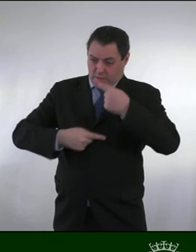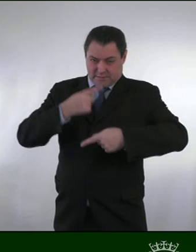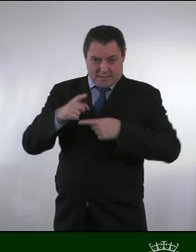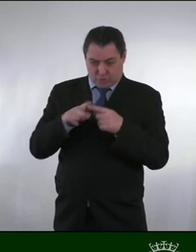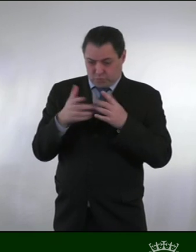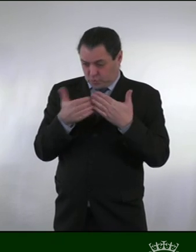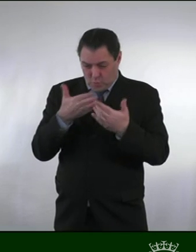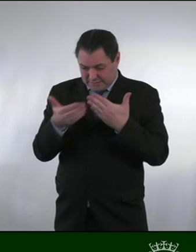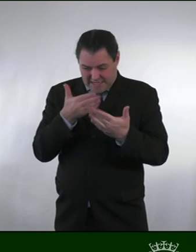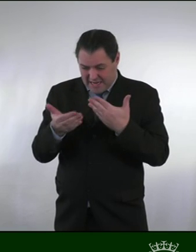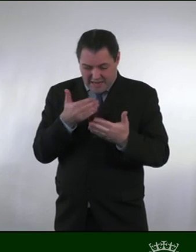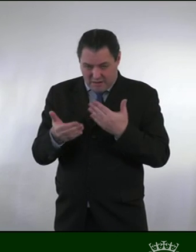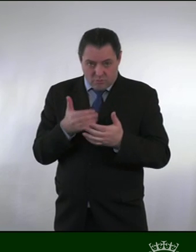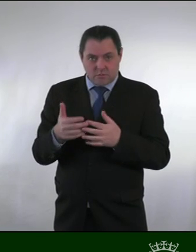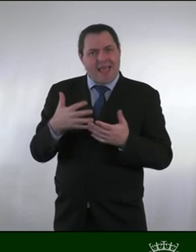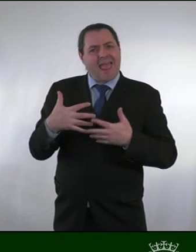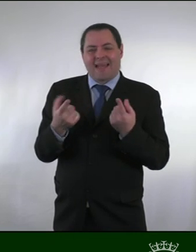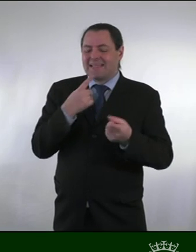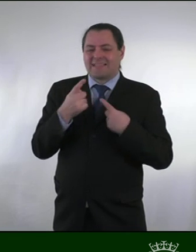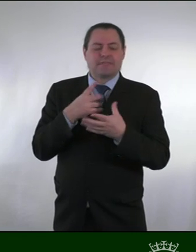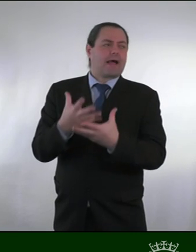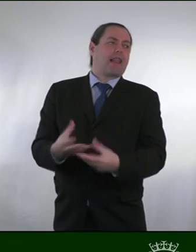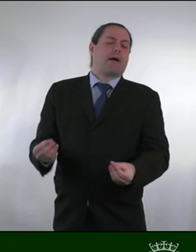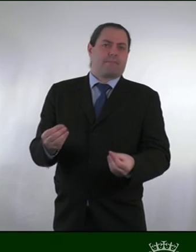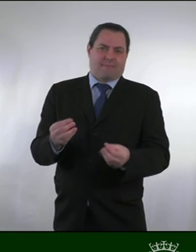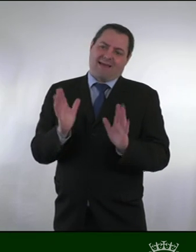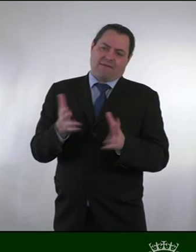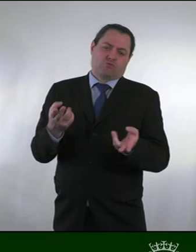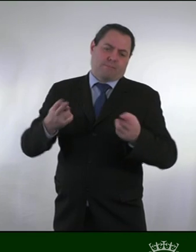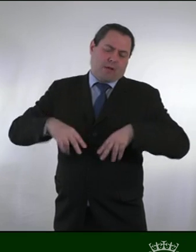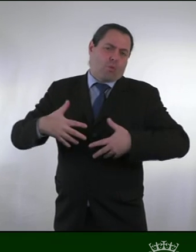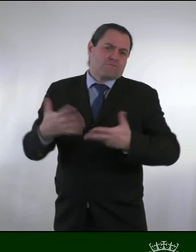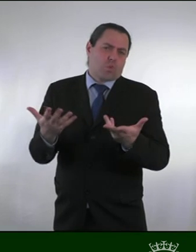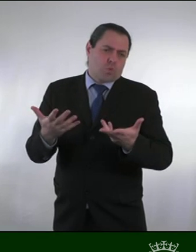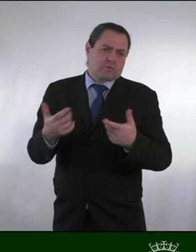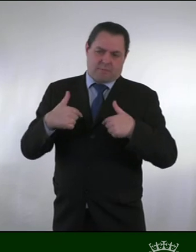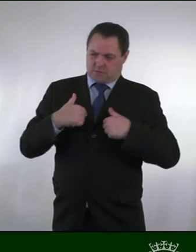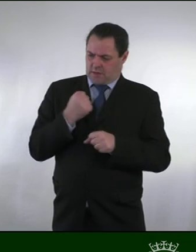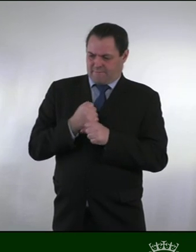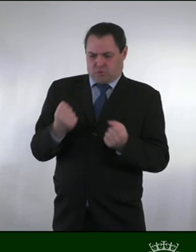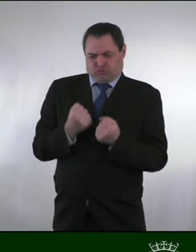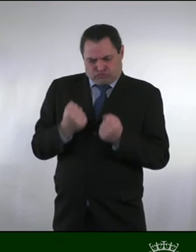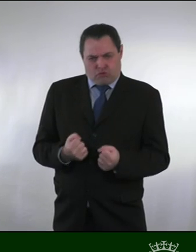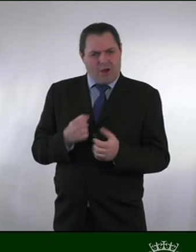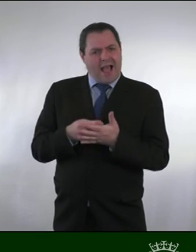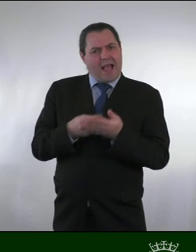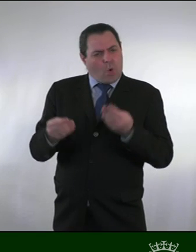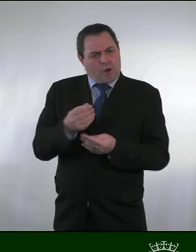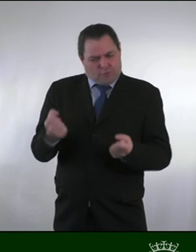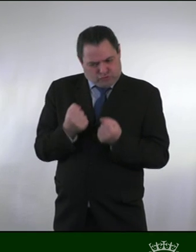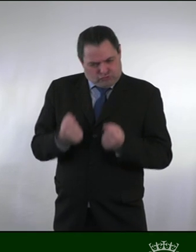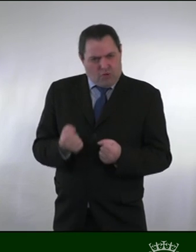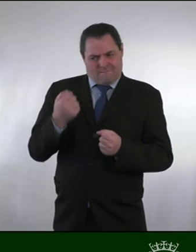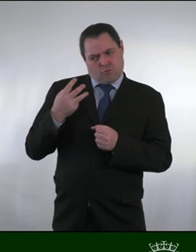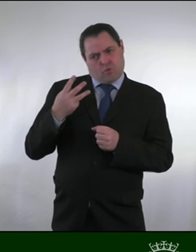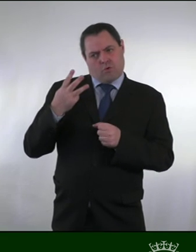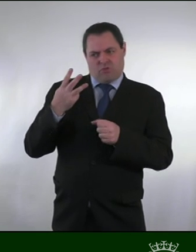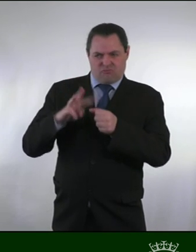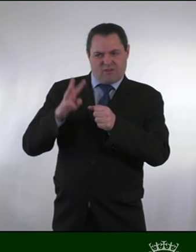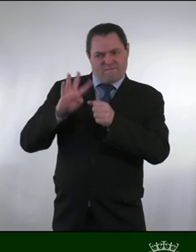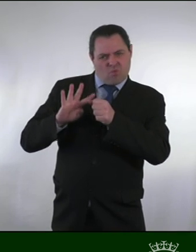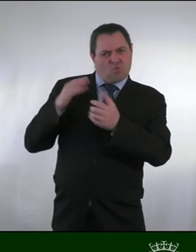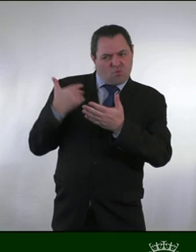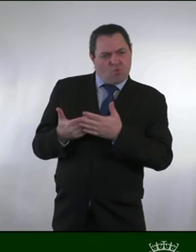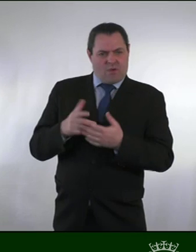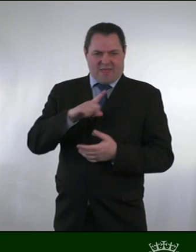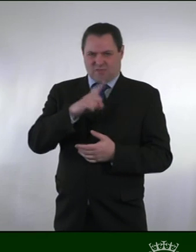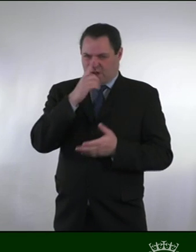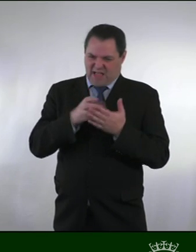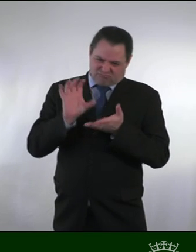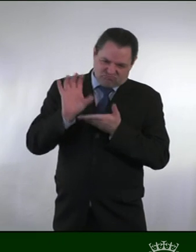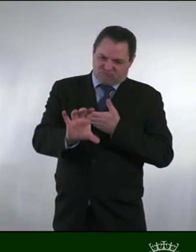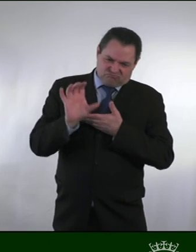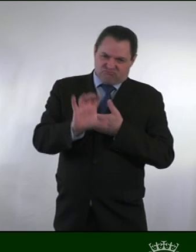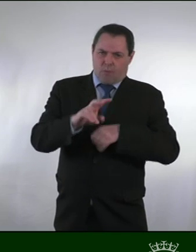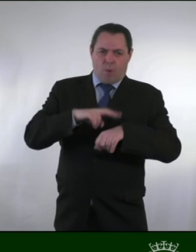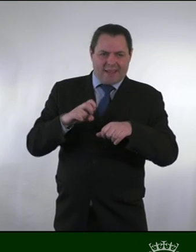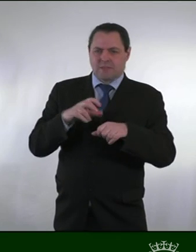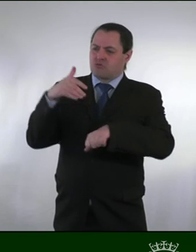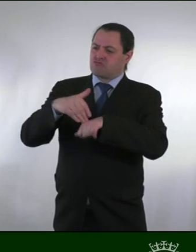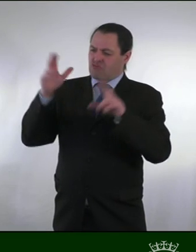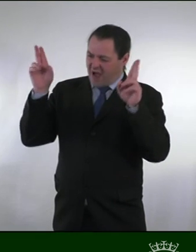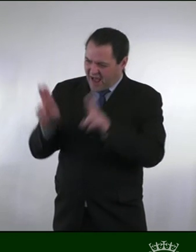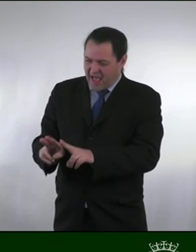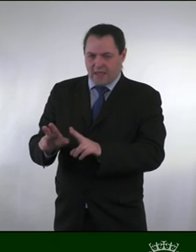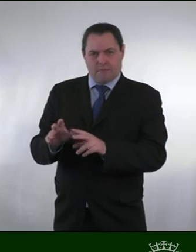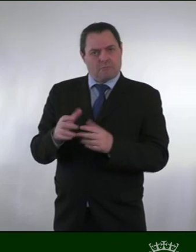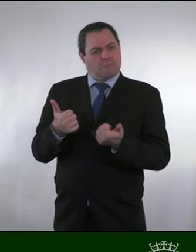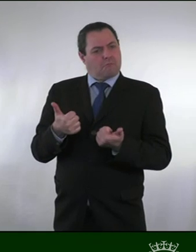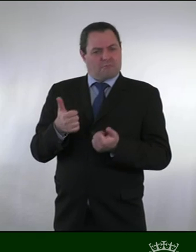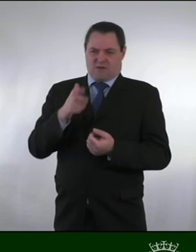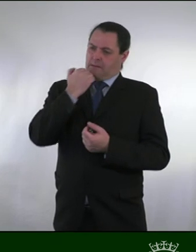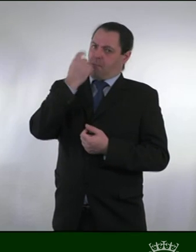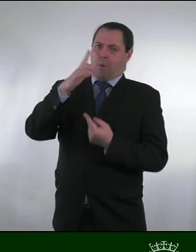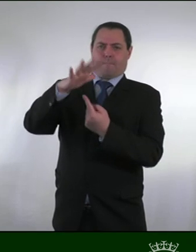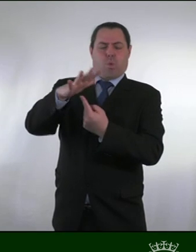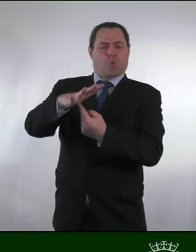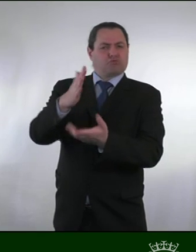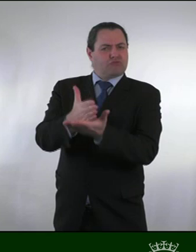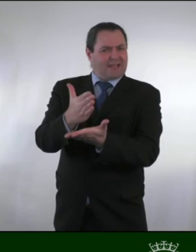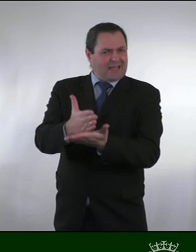Any loss of data is, of course, unacceptable, but thanks to the robust, strong economy that we have had for the past few years, this Government have been able to invest massively in policing to drive crime down, and that is the most important thing of all.